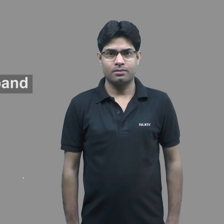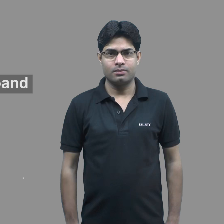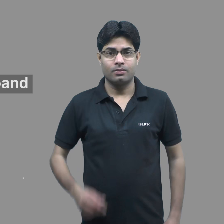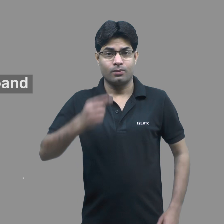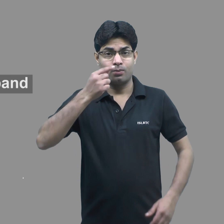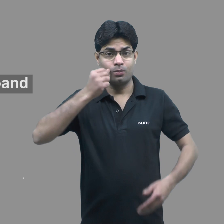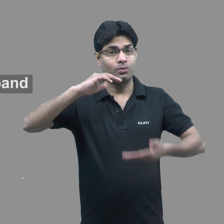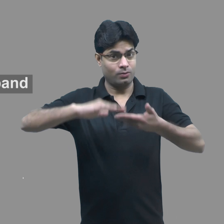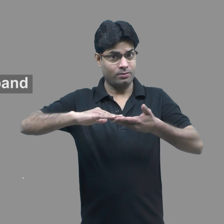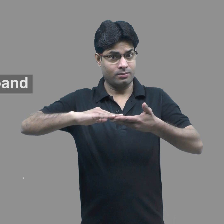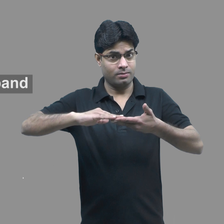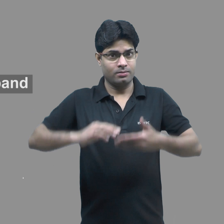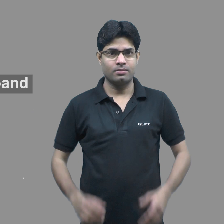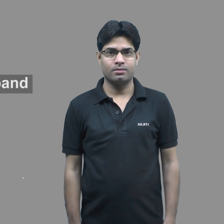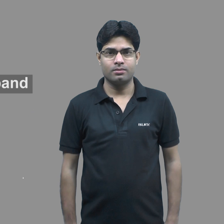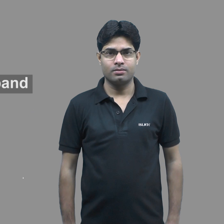Husband